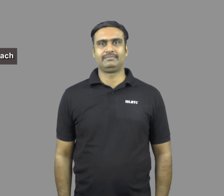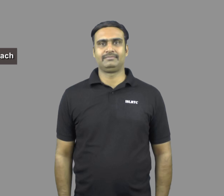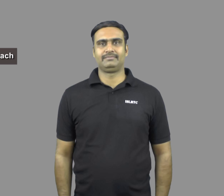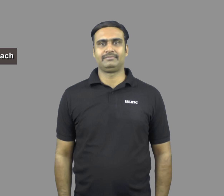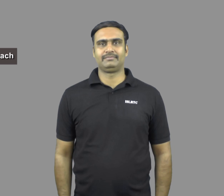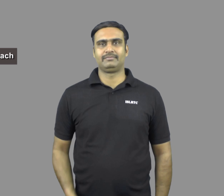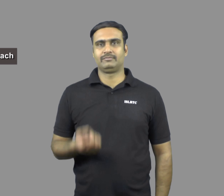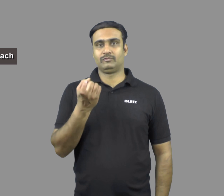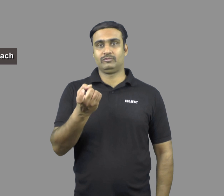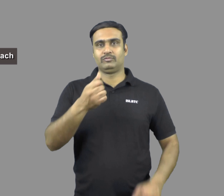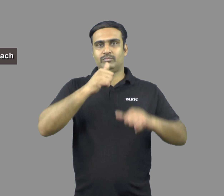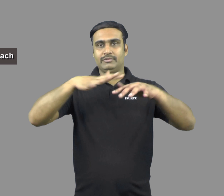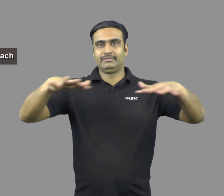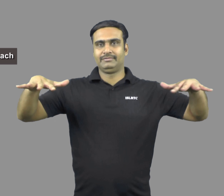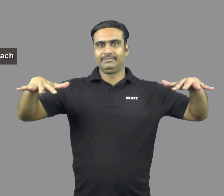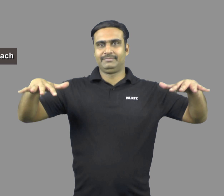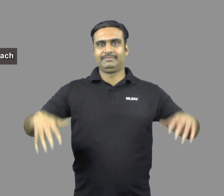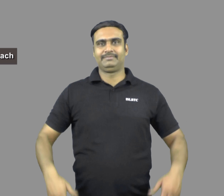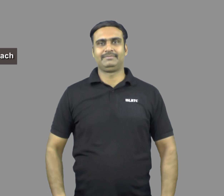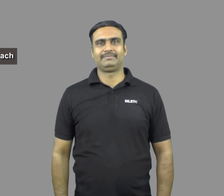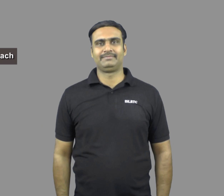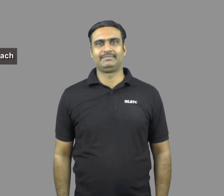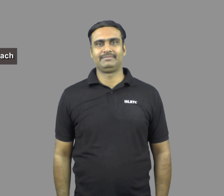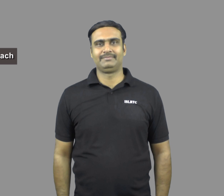Juhu Beach